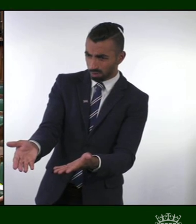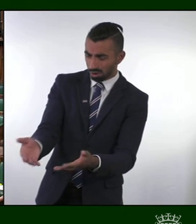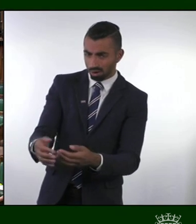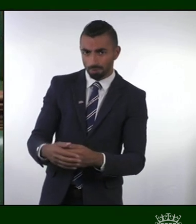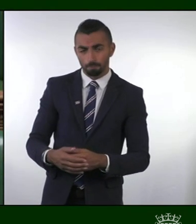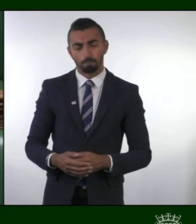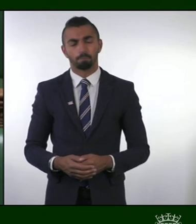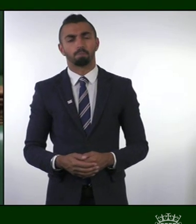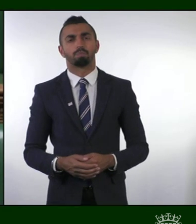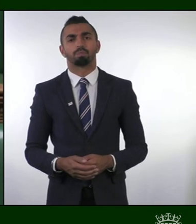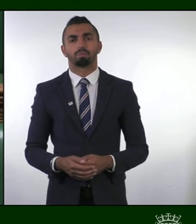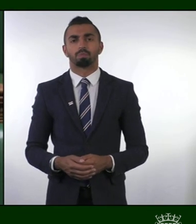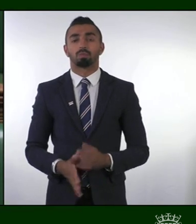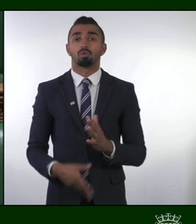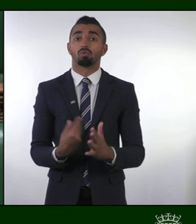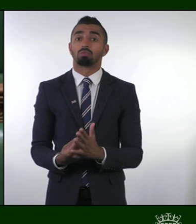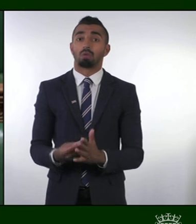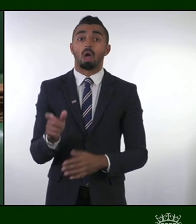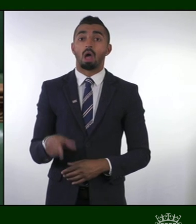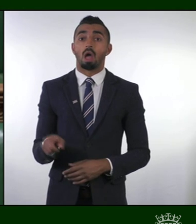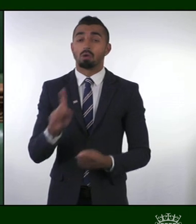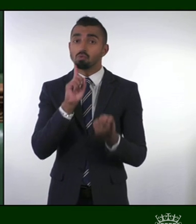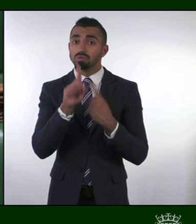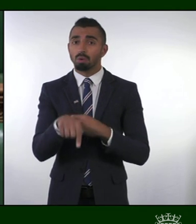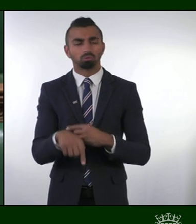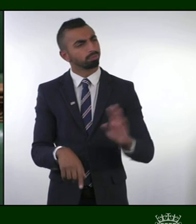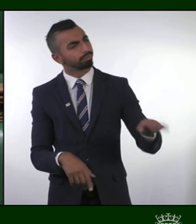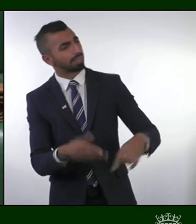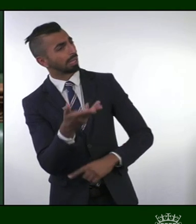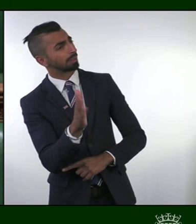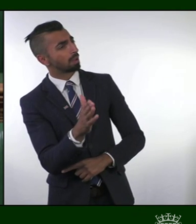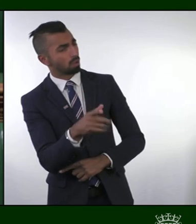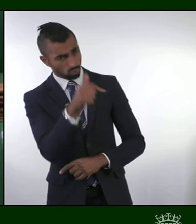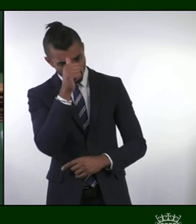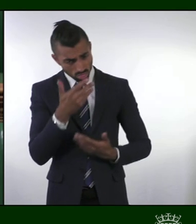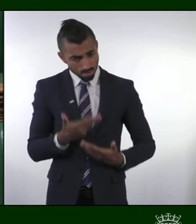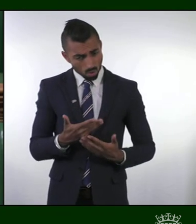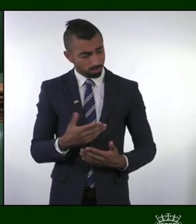I commend and applaud all the efforts the Work and Pensions Secretary and her team are doing at the moment.